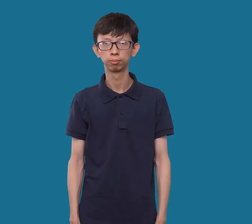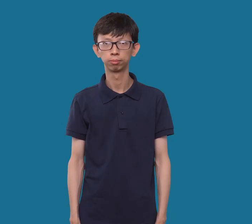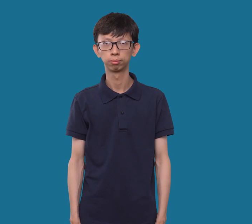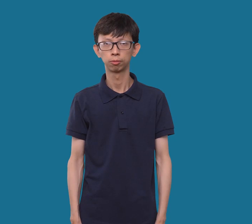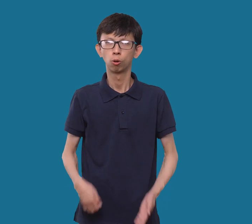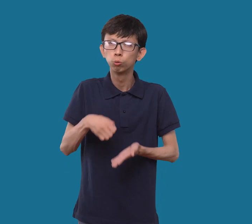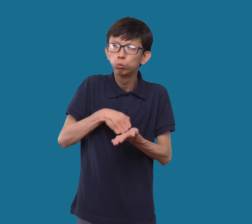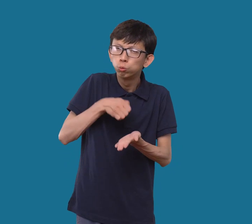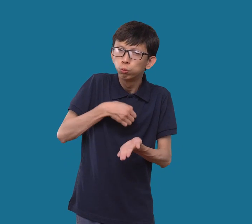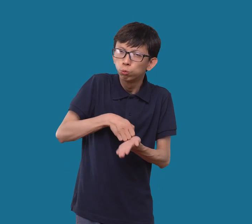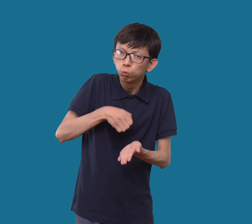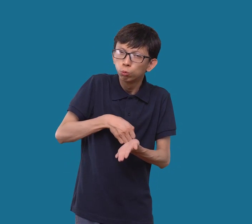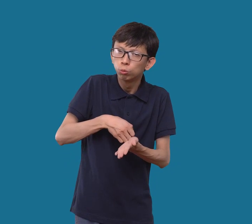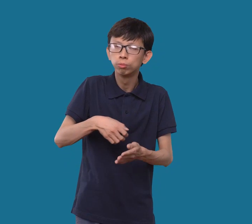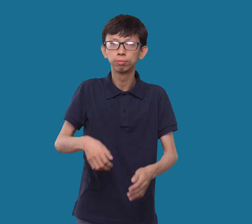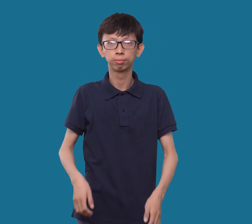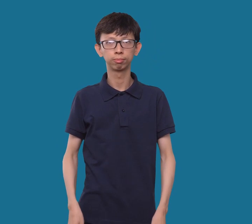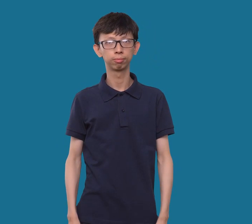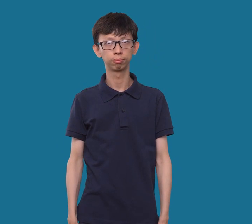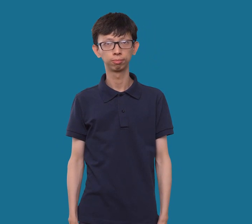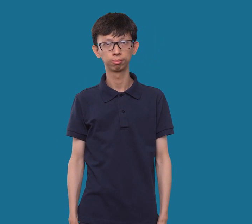náo nức